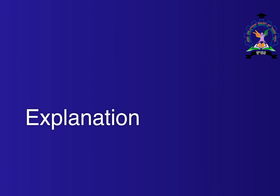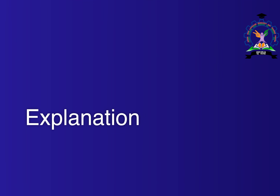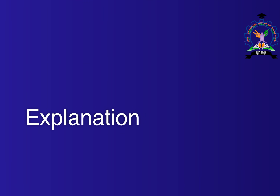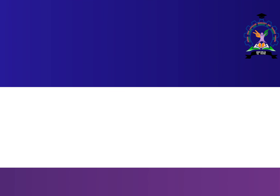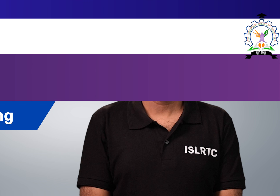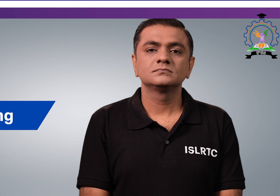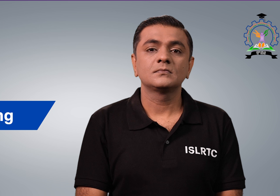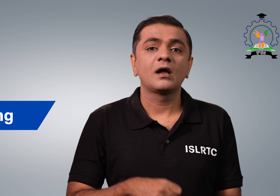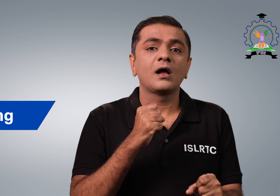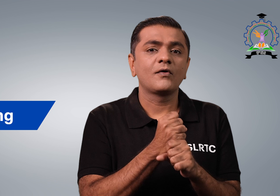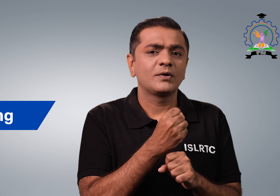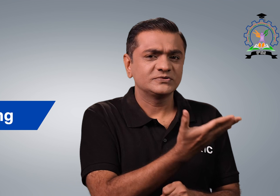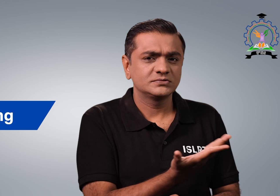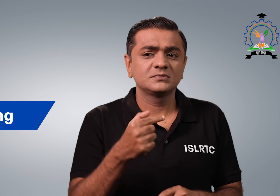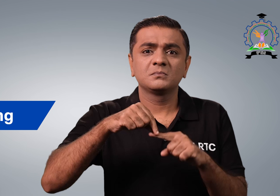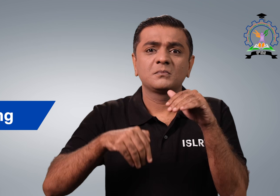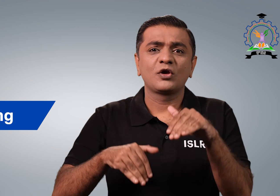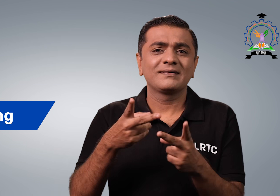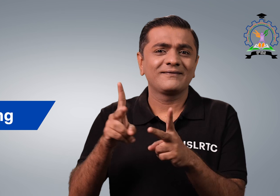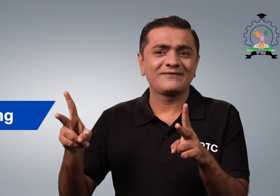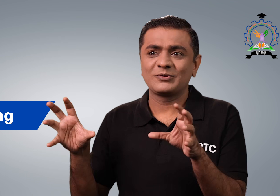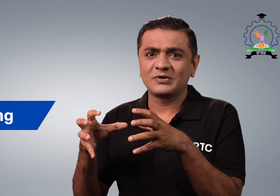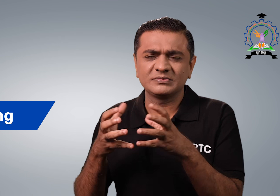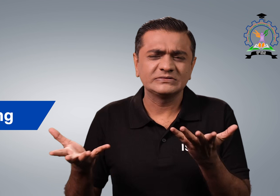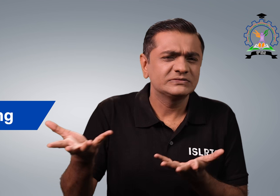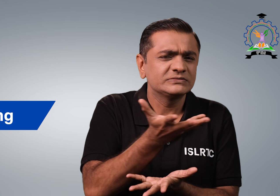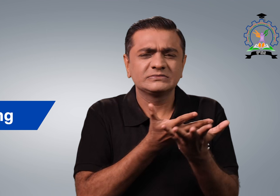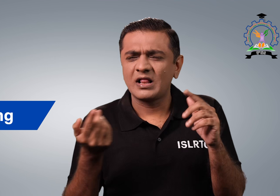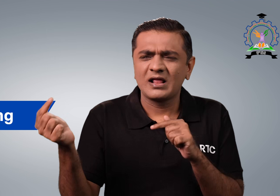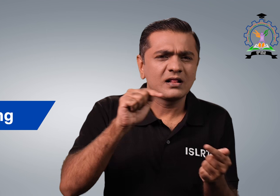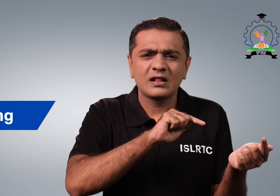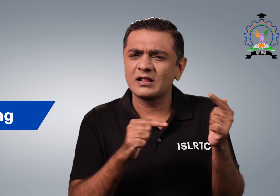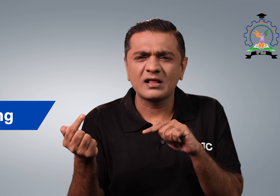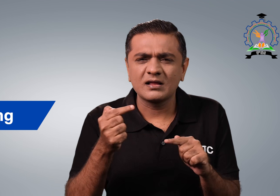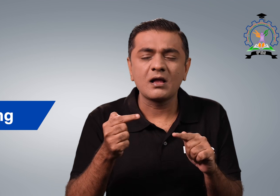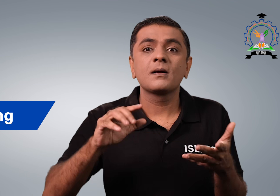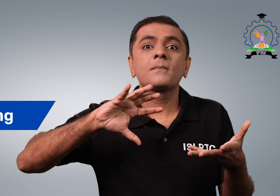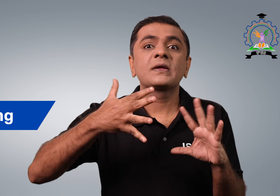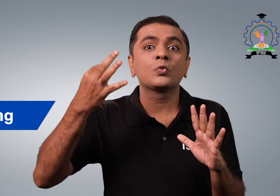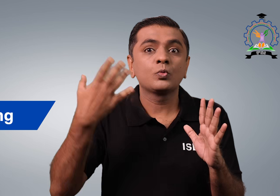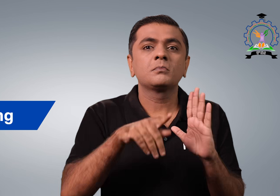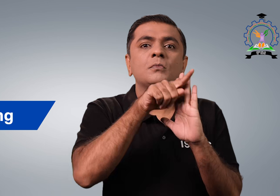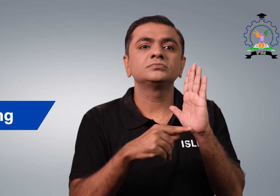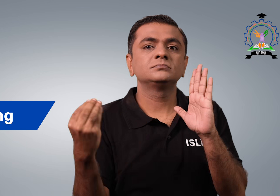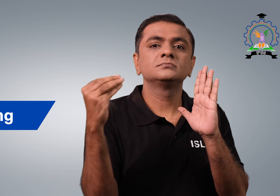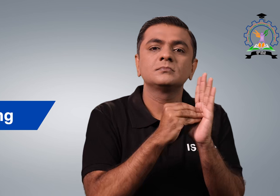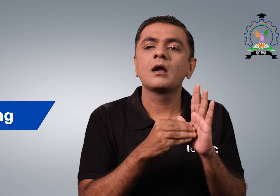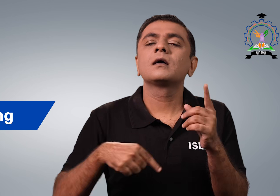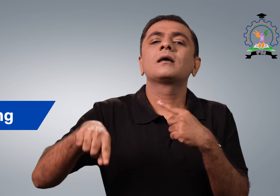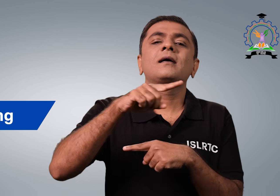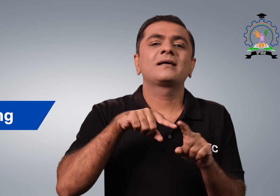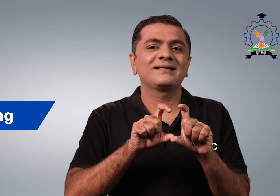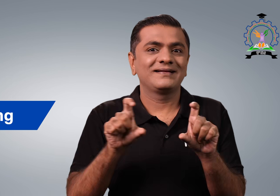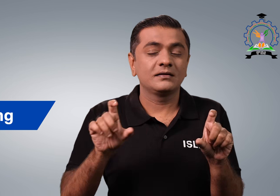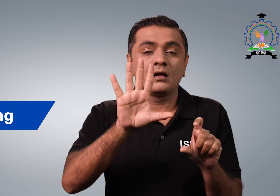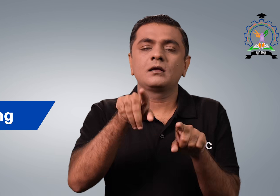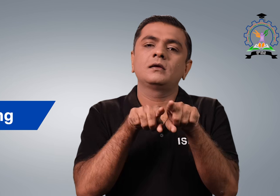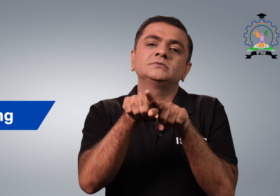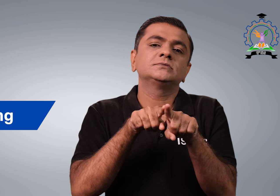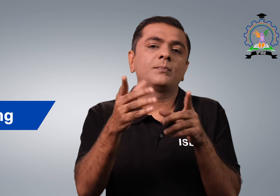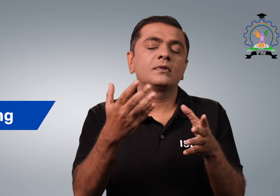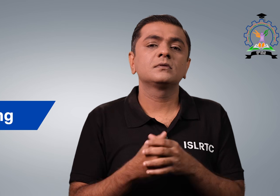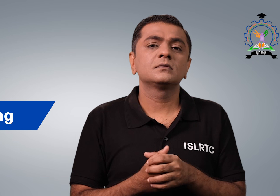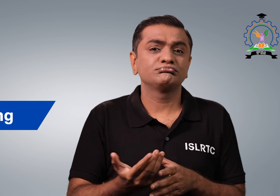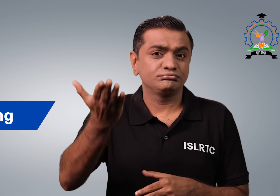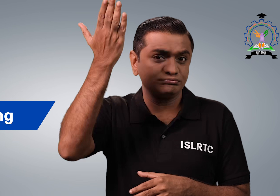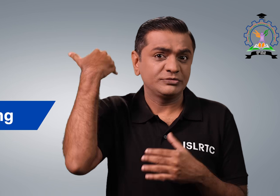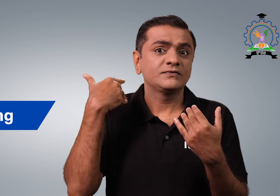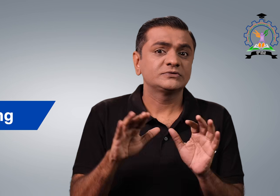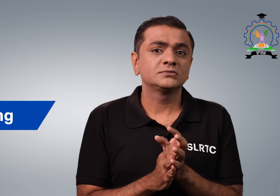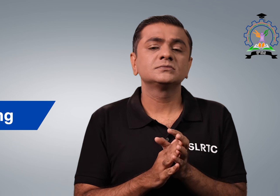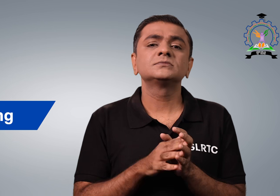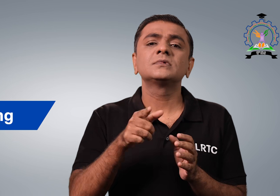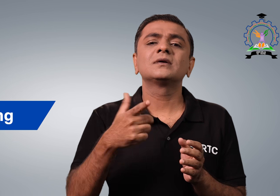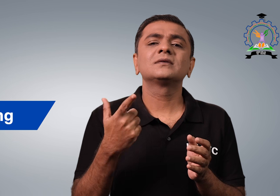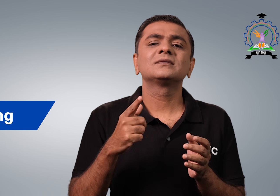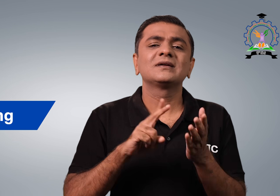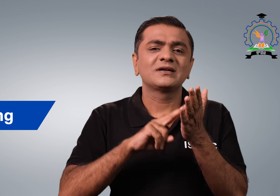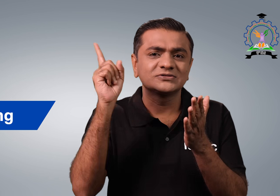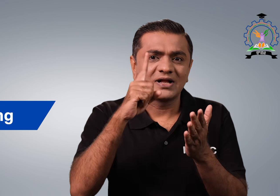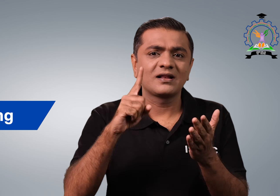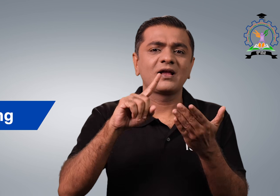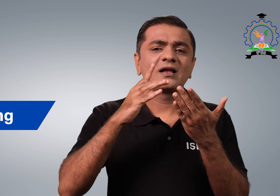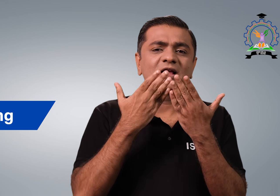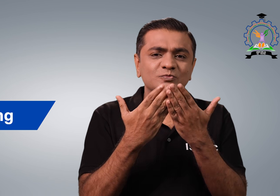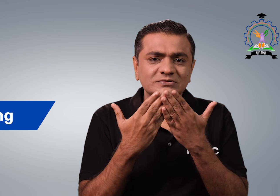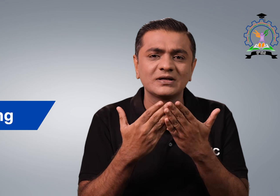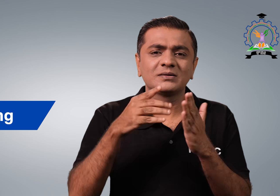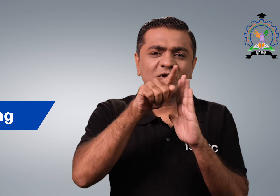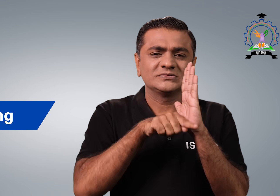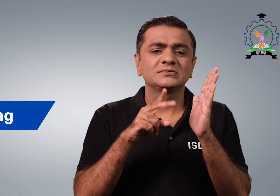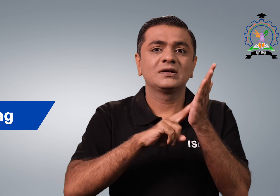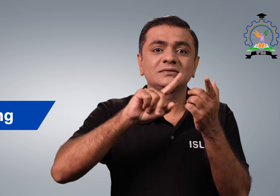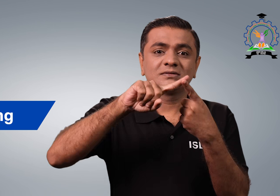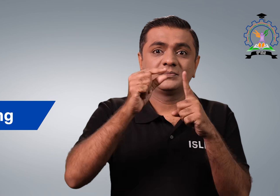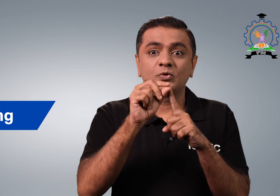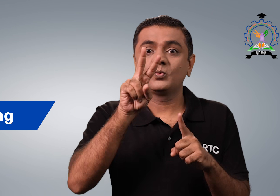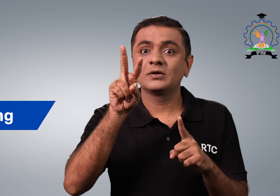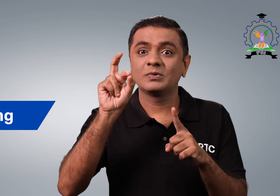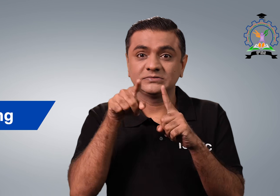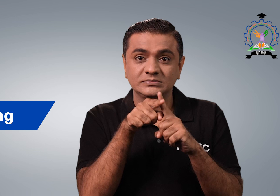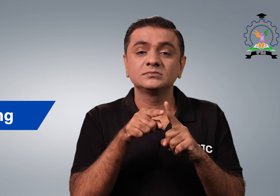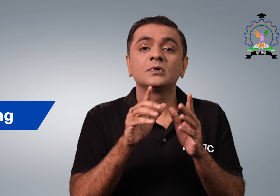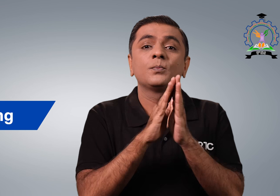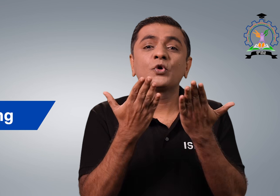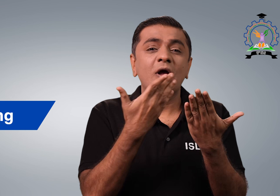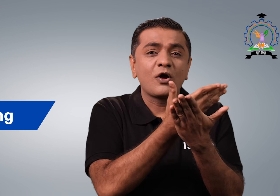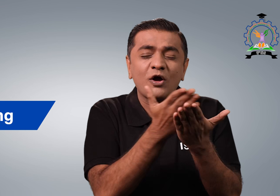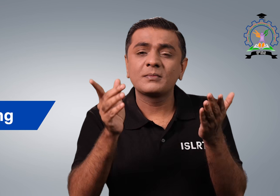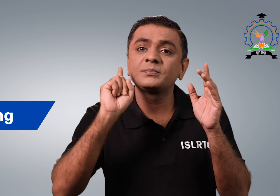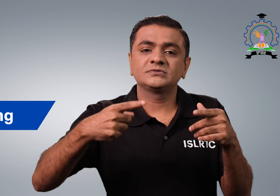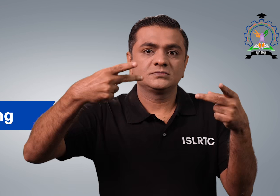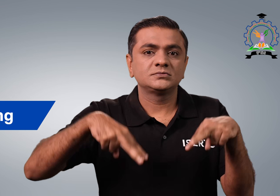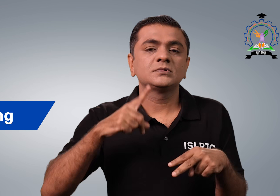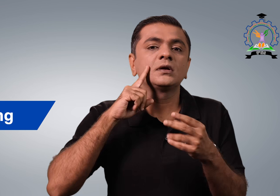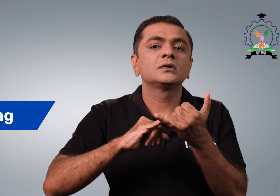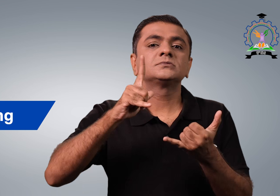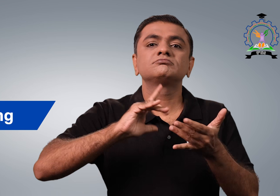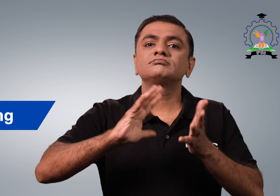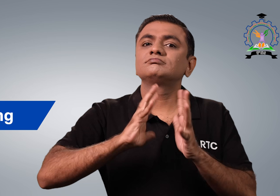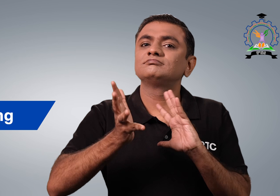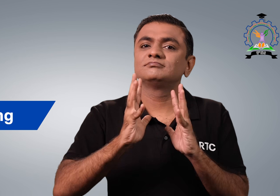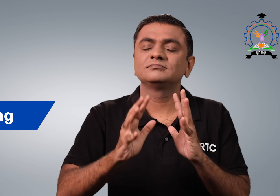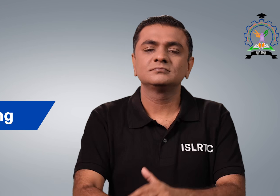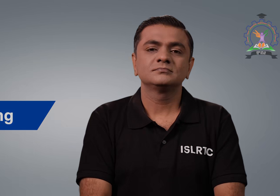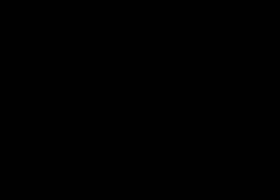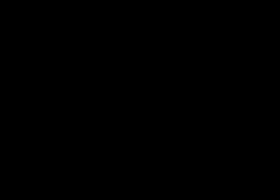It is the process of creating rules or guidelines by the government and other political parties through discussion and deliberation. For example: National Education Policy 2020 was made, making the translation of textbooks into Indian Sign Language (ISL) compulsory.